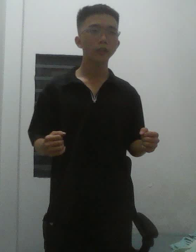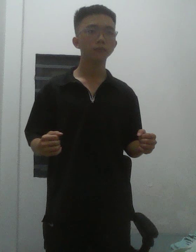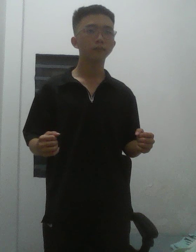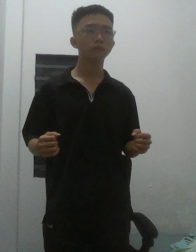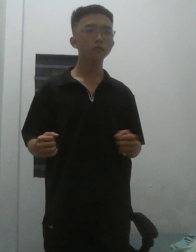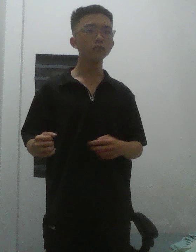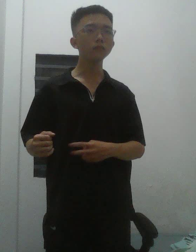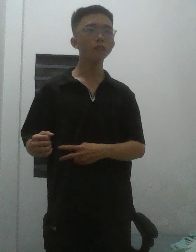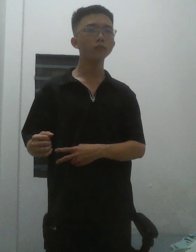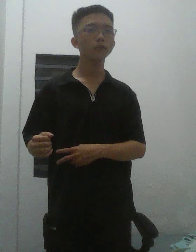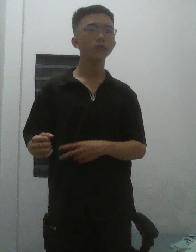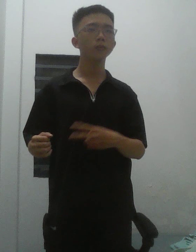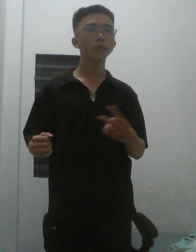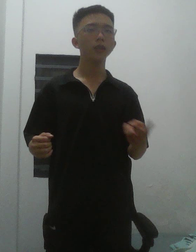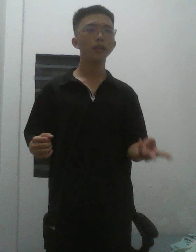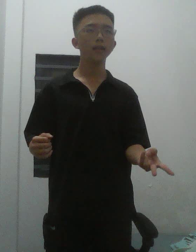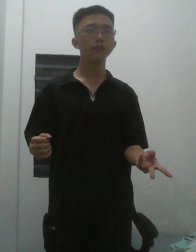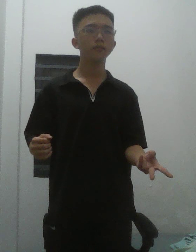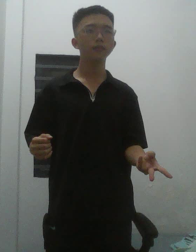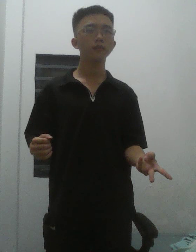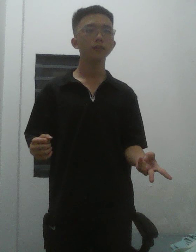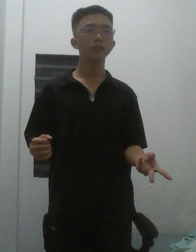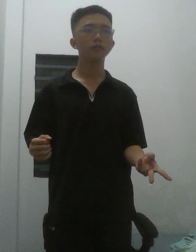it